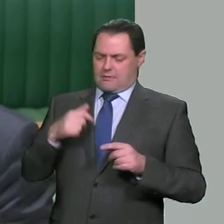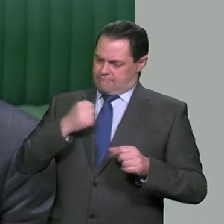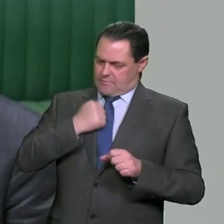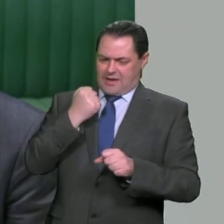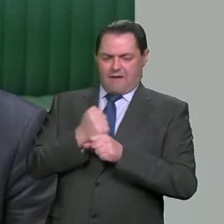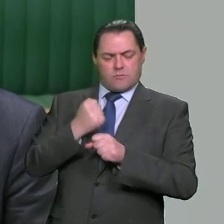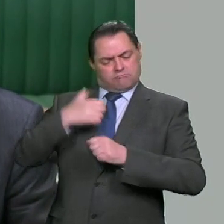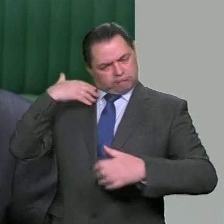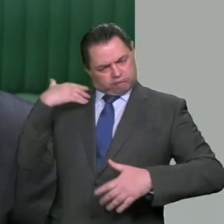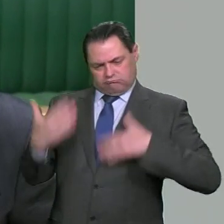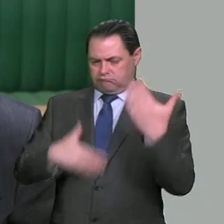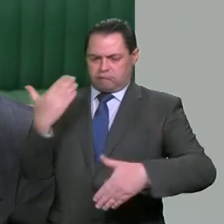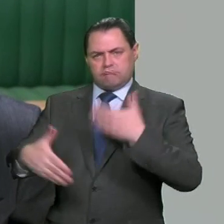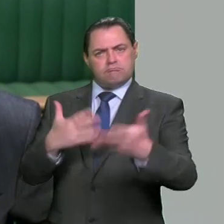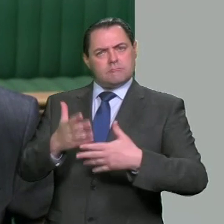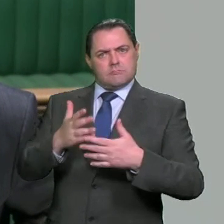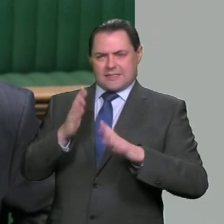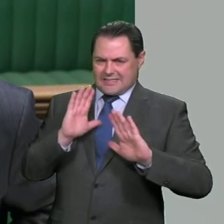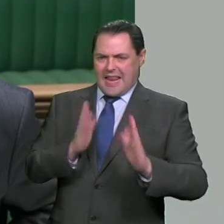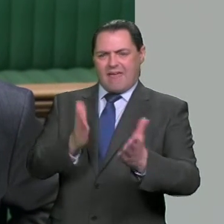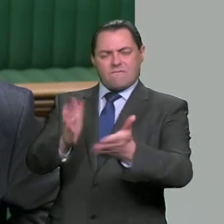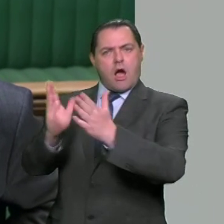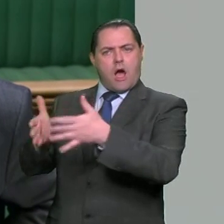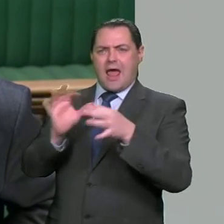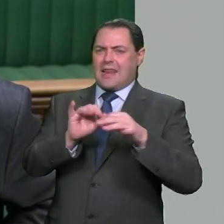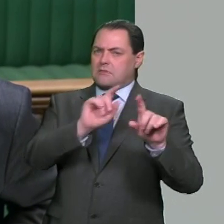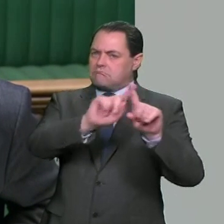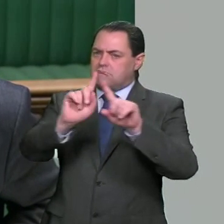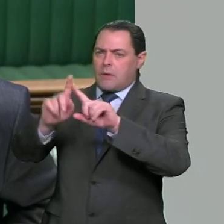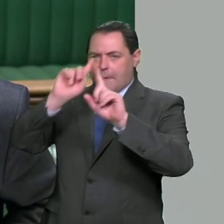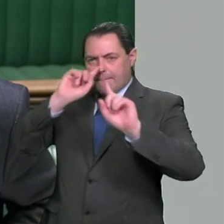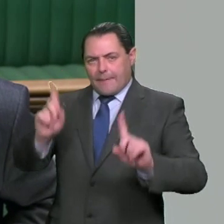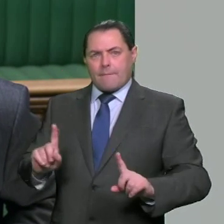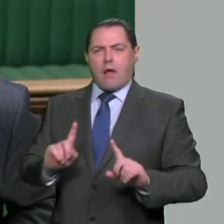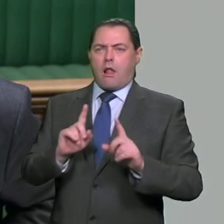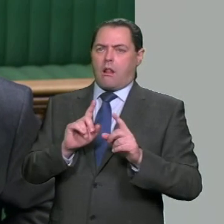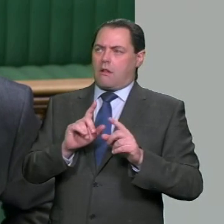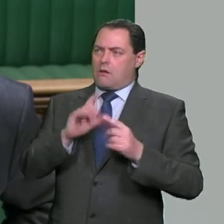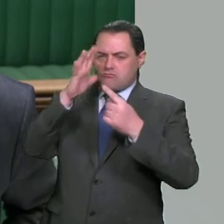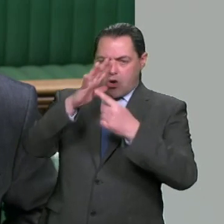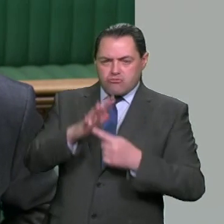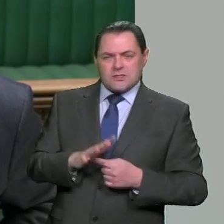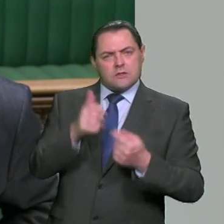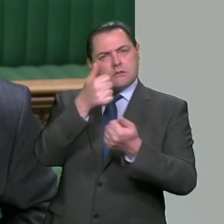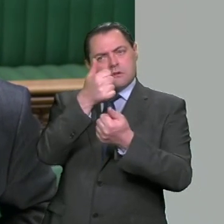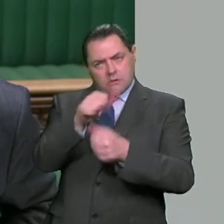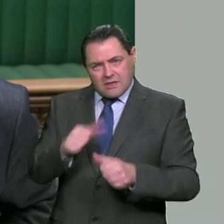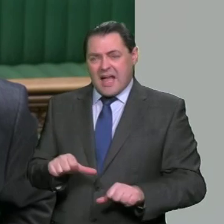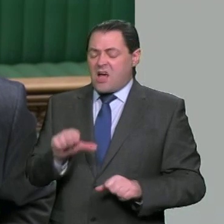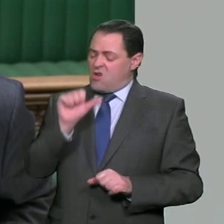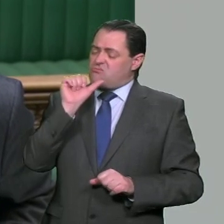This is a Government who get on, deliver for people in distress and deliver on the people’s priorities.